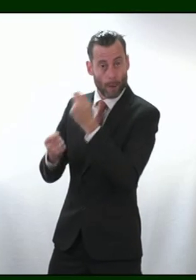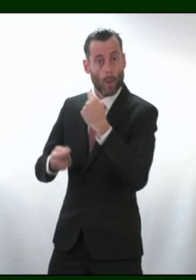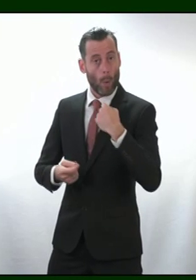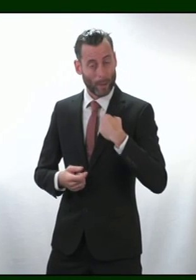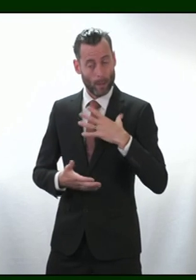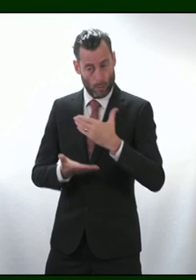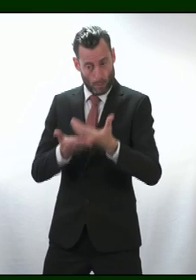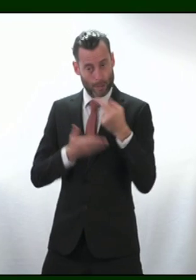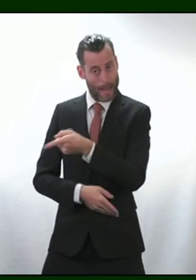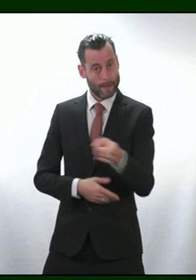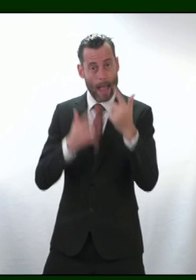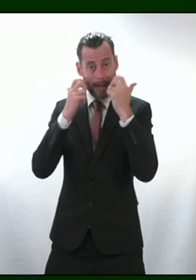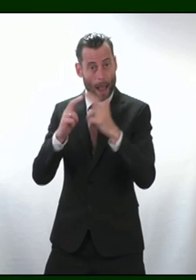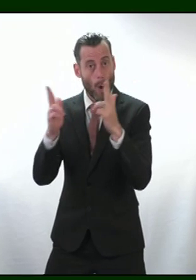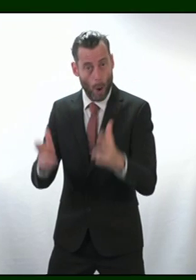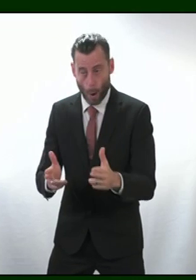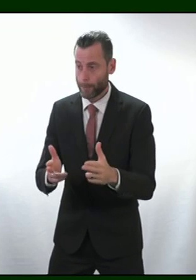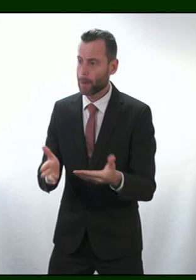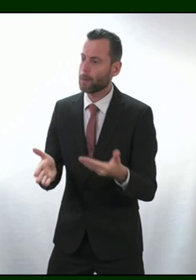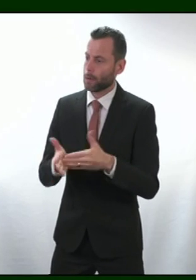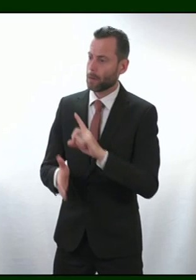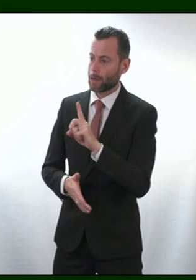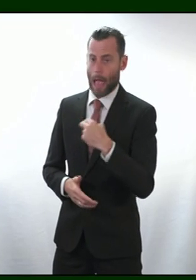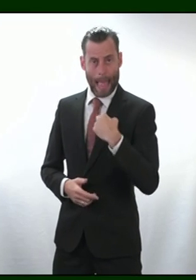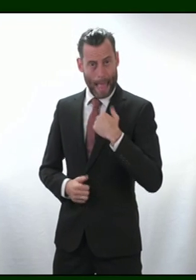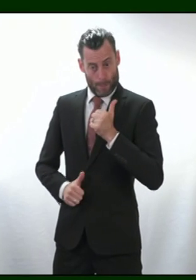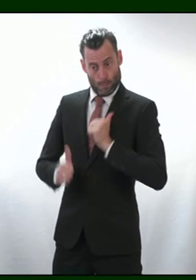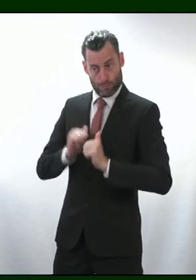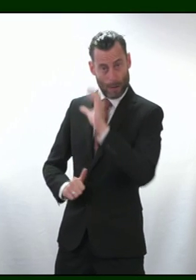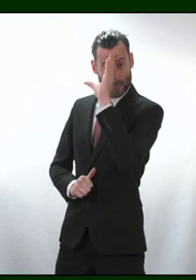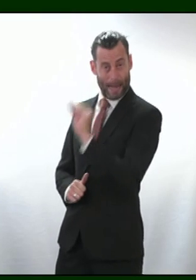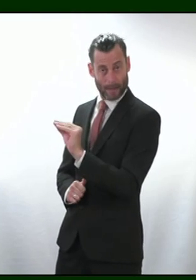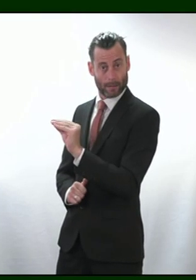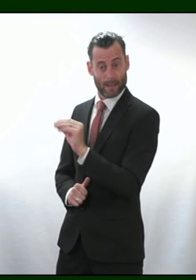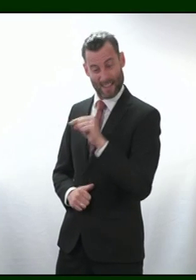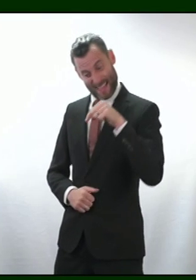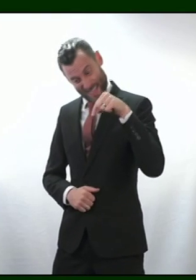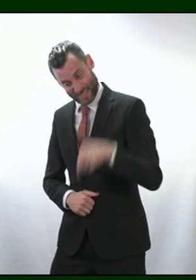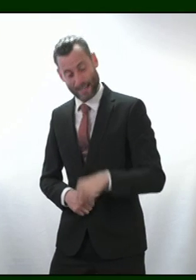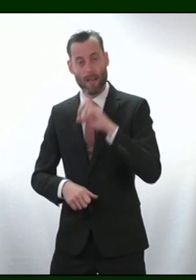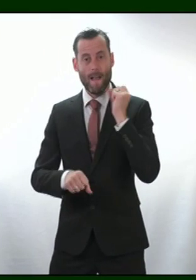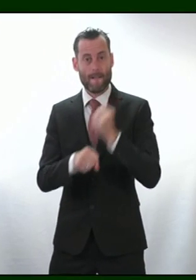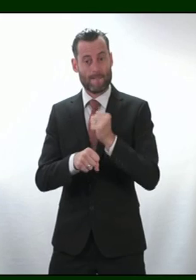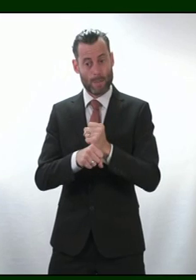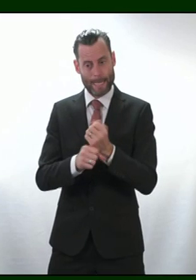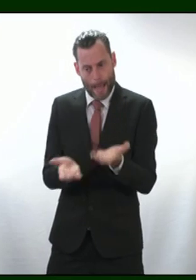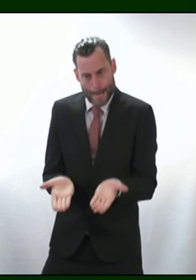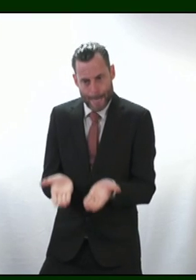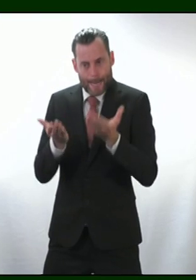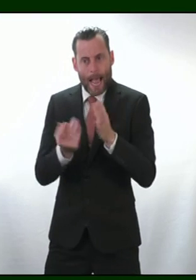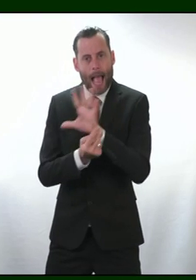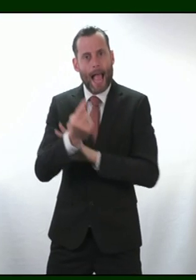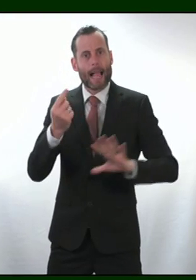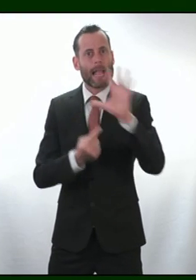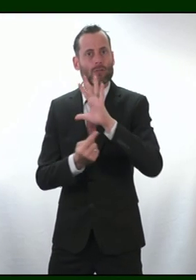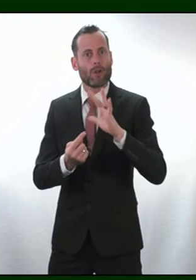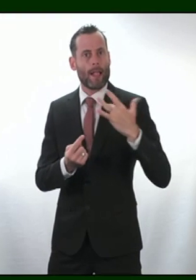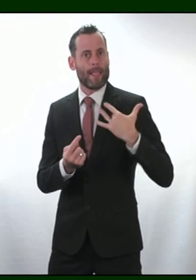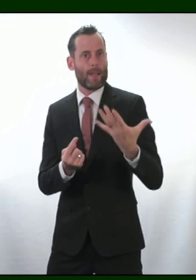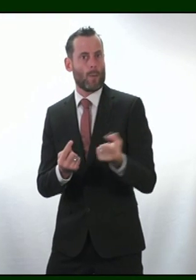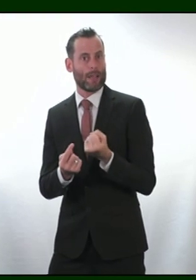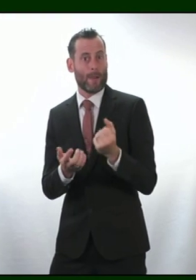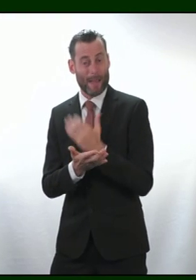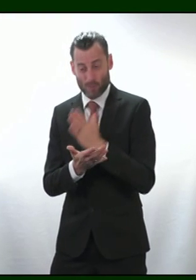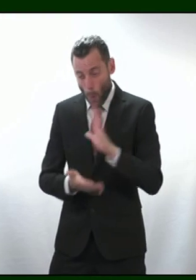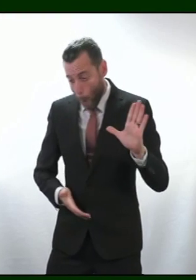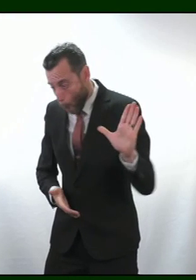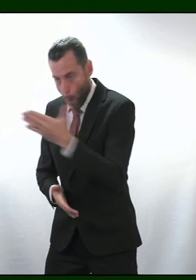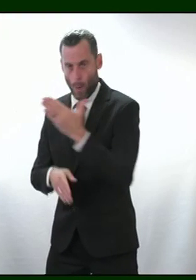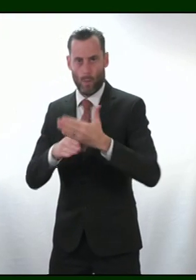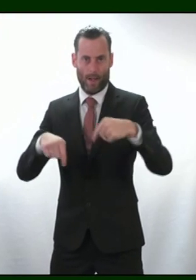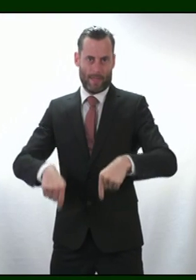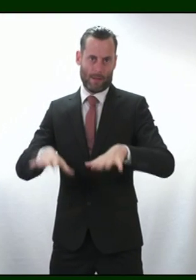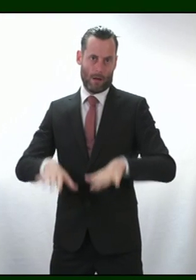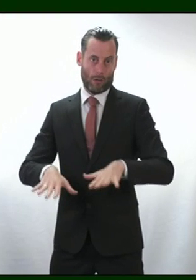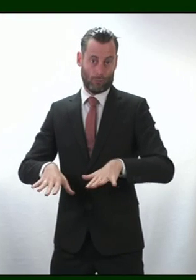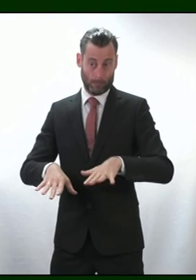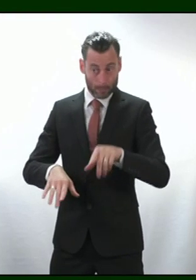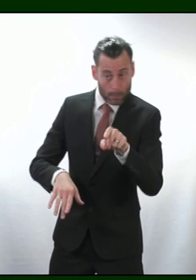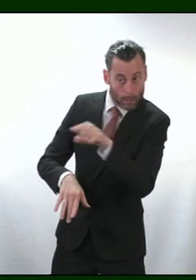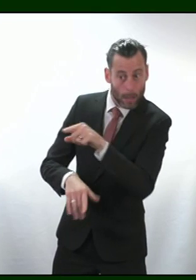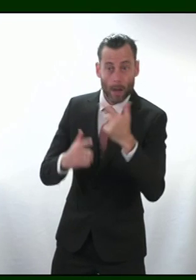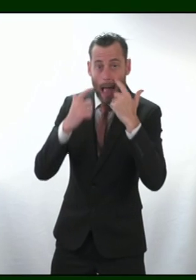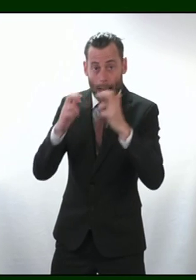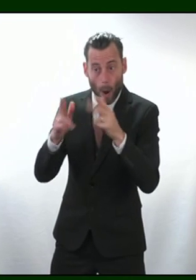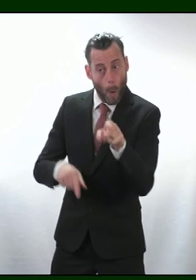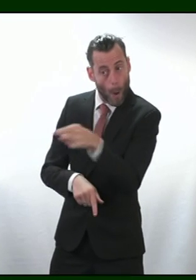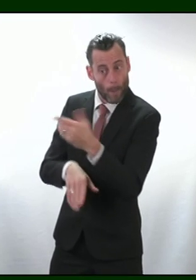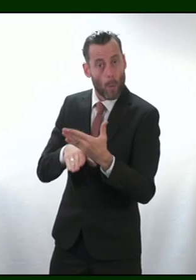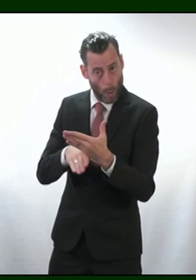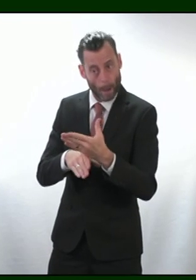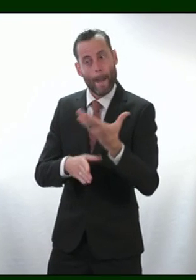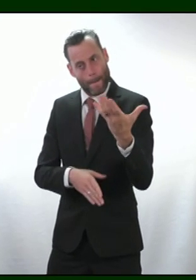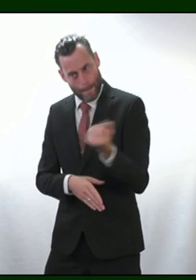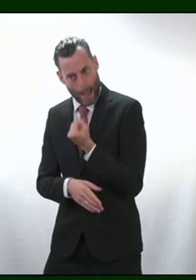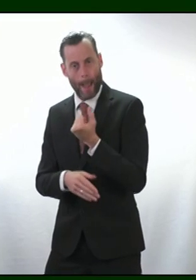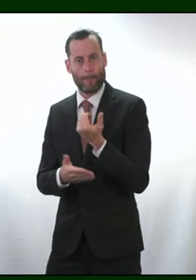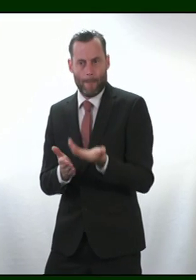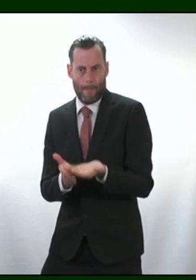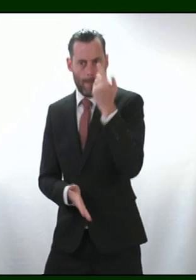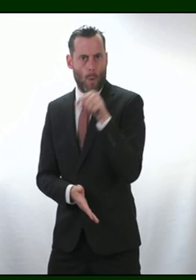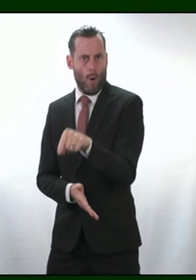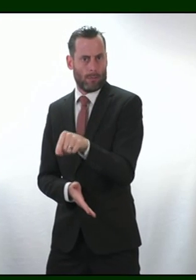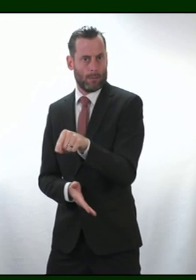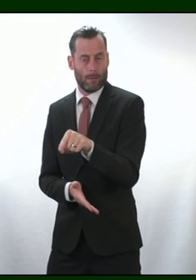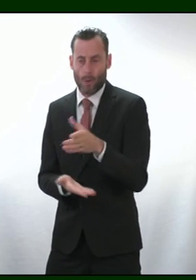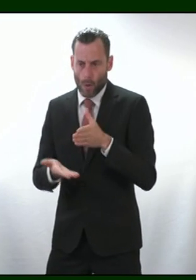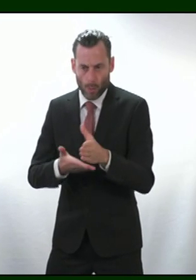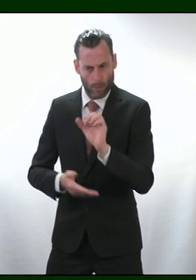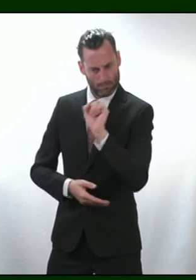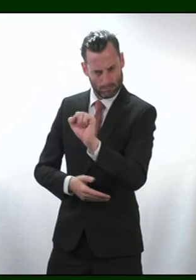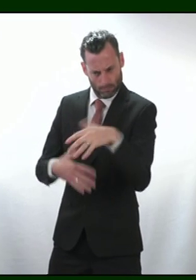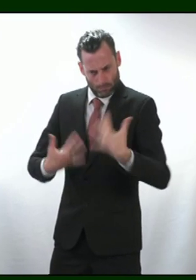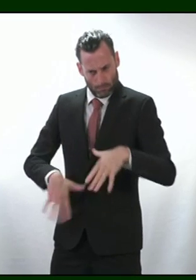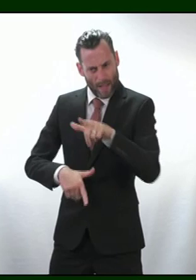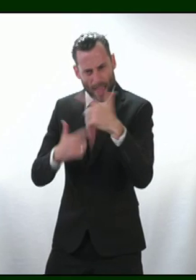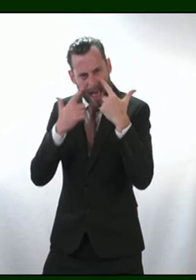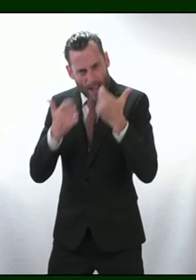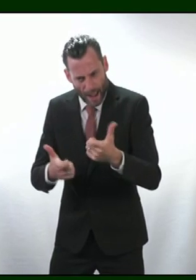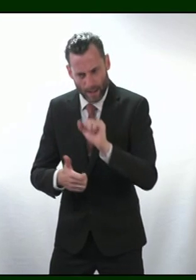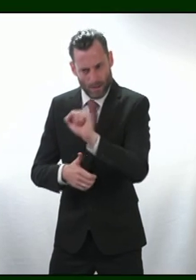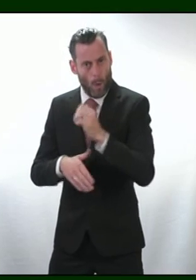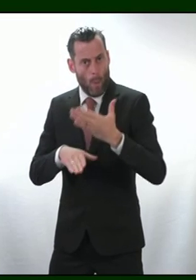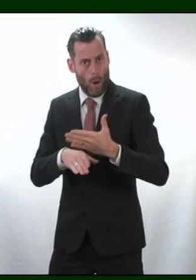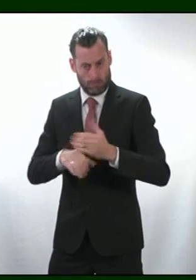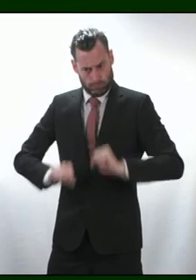On the honourable Lady’s final point, I am proud that it is this Government who have instituted the national living wage to ensure that every worker in this country, including care home workers, is paid substantially more, thanks to the care and the work of the people of this country.